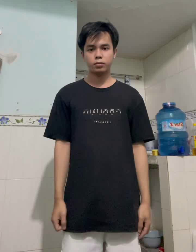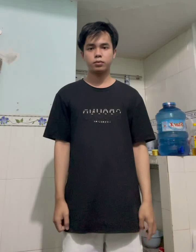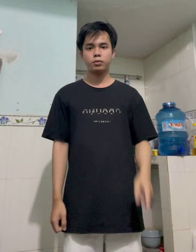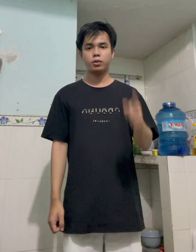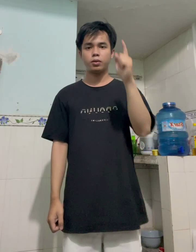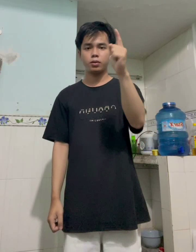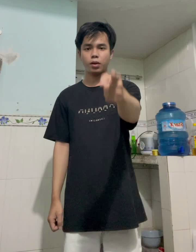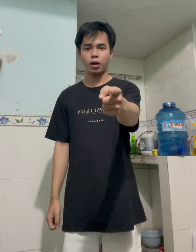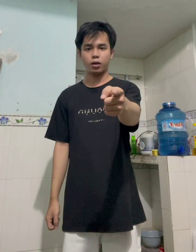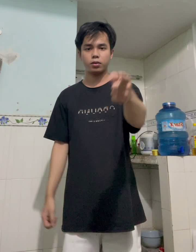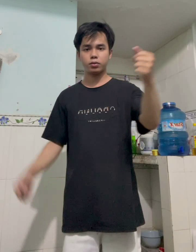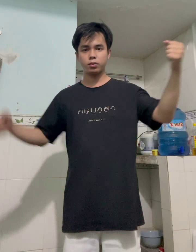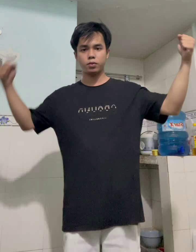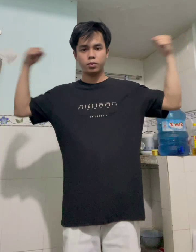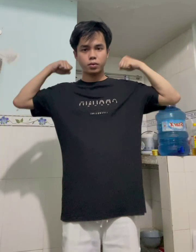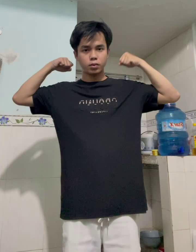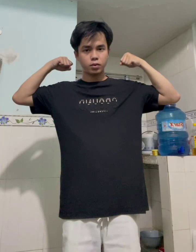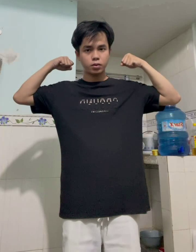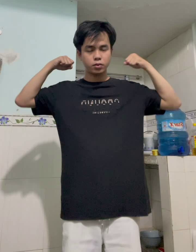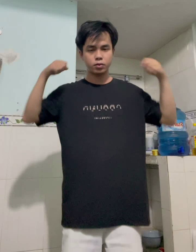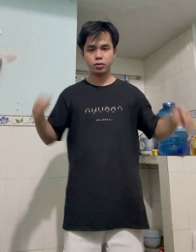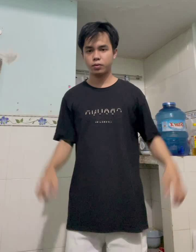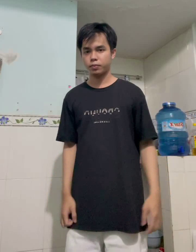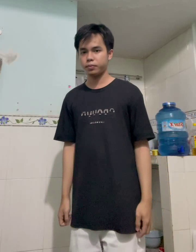ban khoe khong